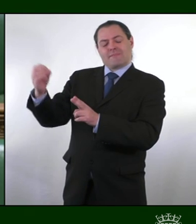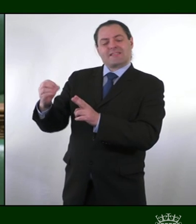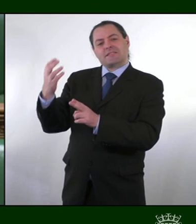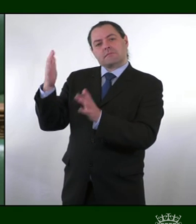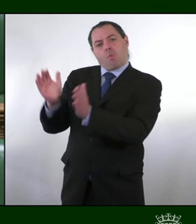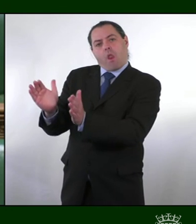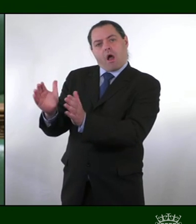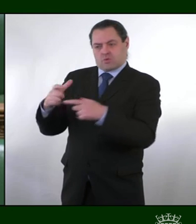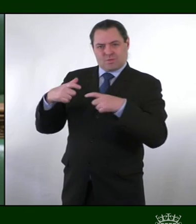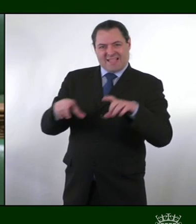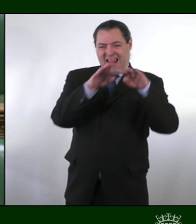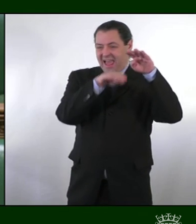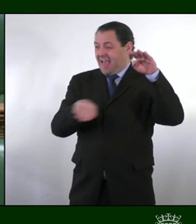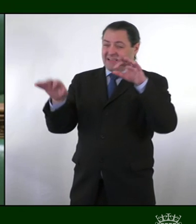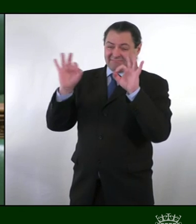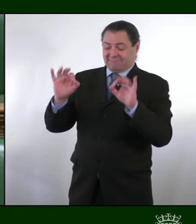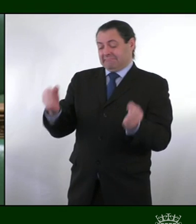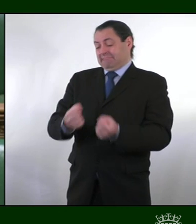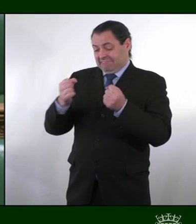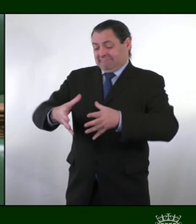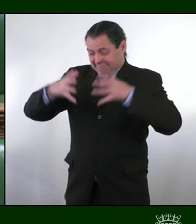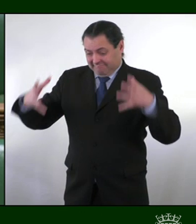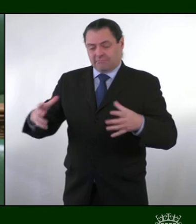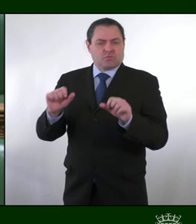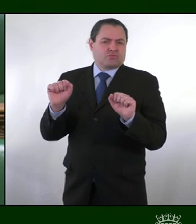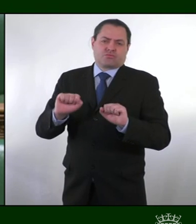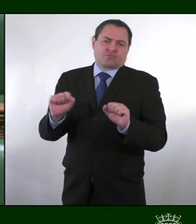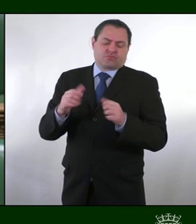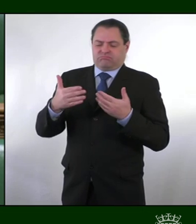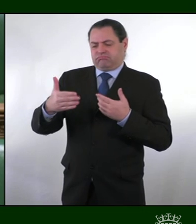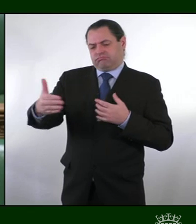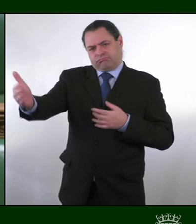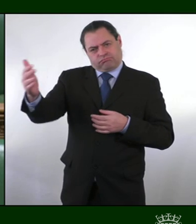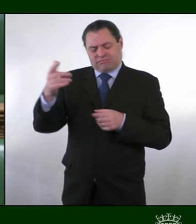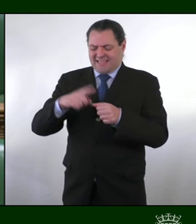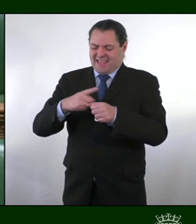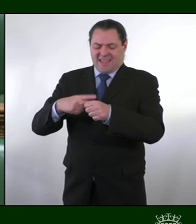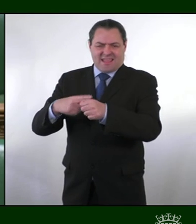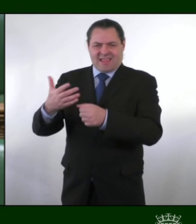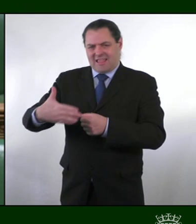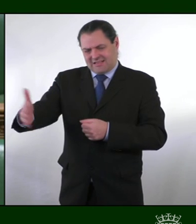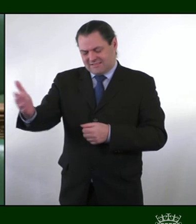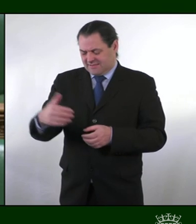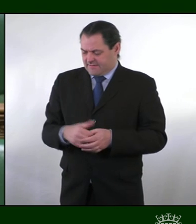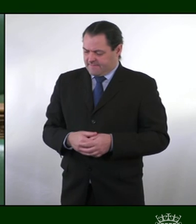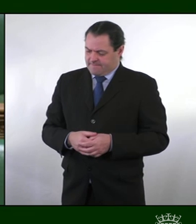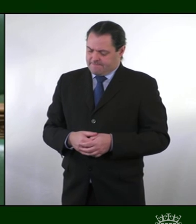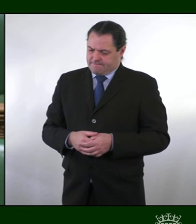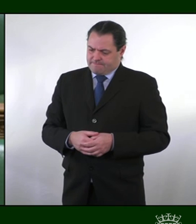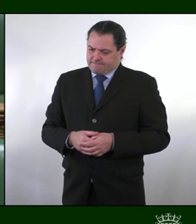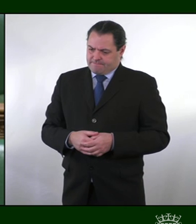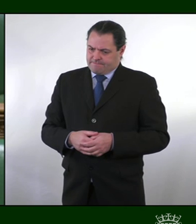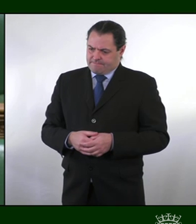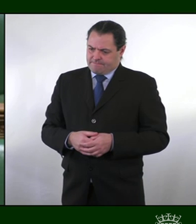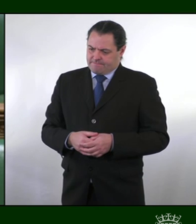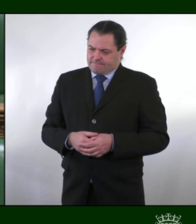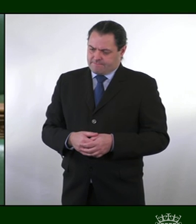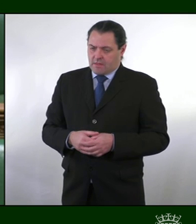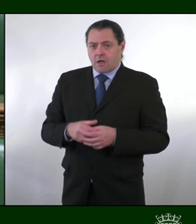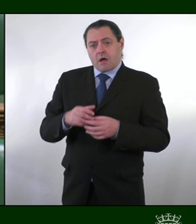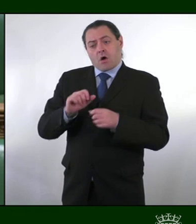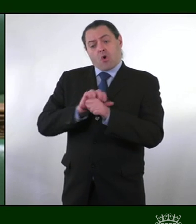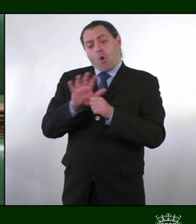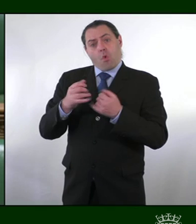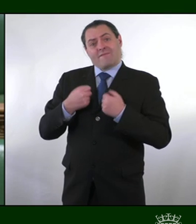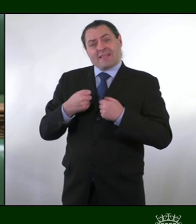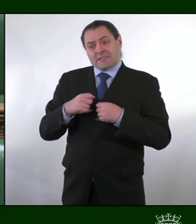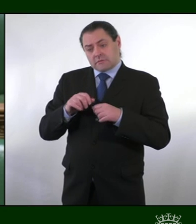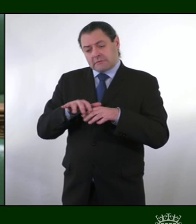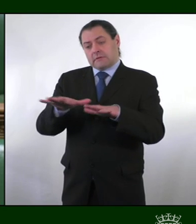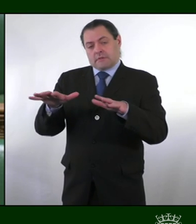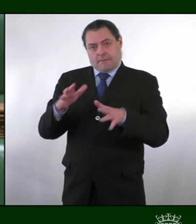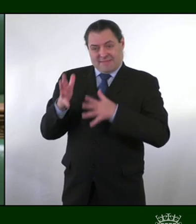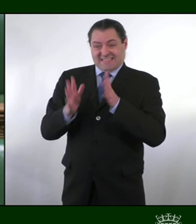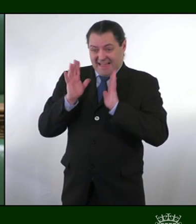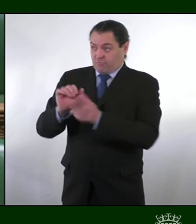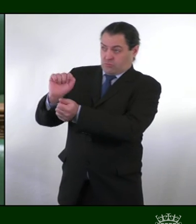The economic impact of coronavirus and the action we have taken in response means that there has been a significant but necessary increase in our borrowing and debt.